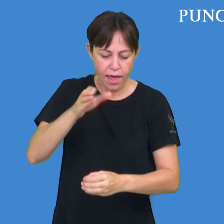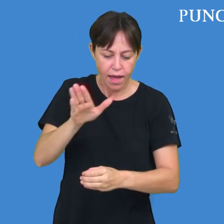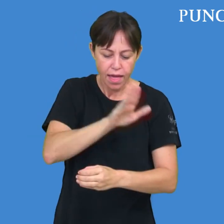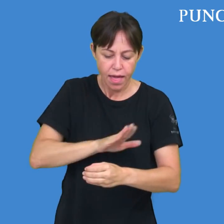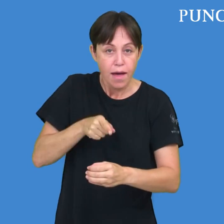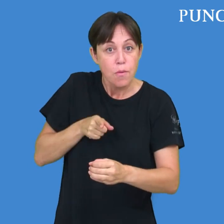dónde